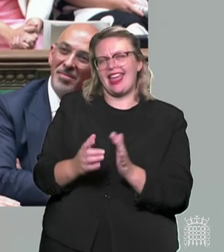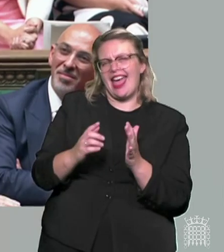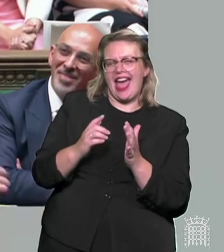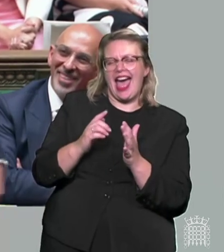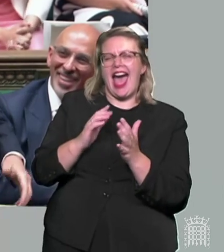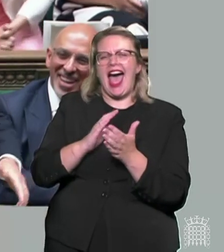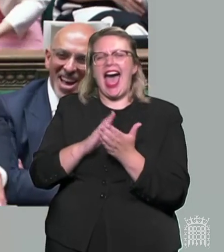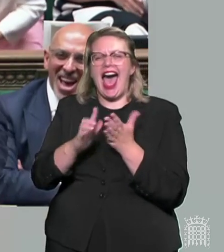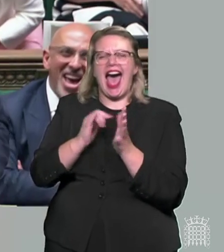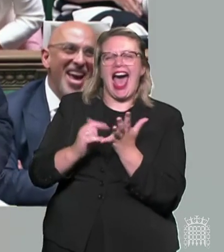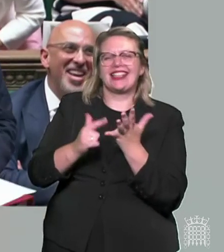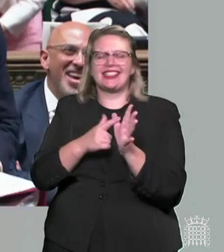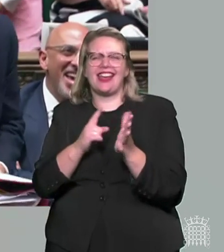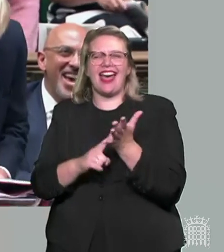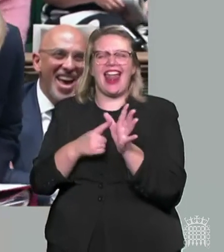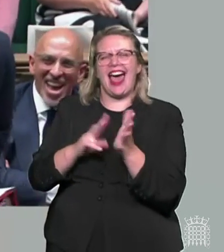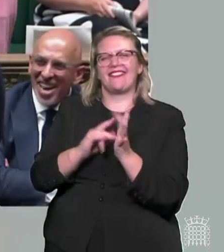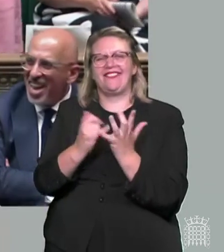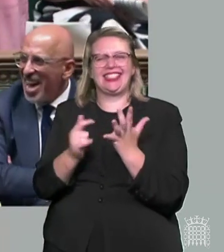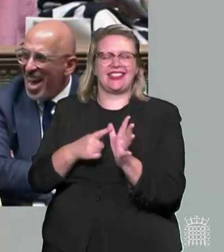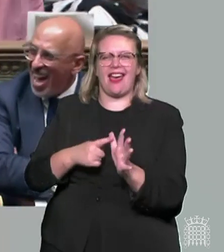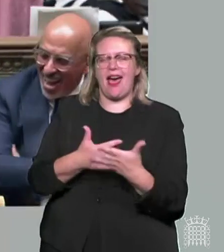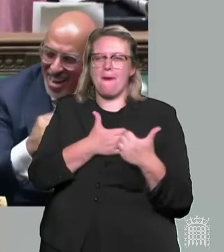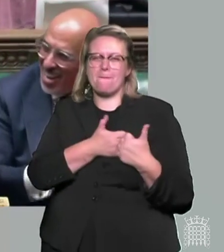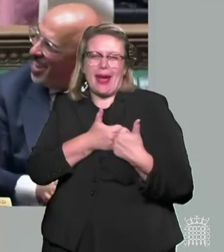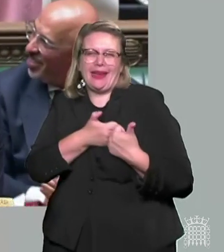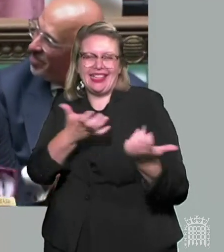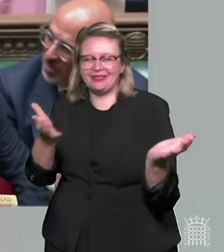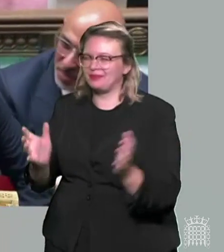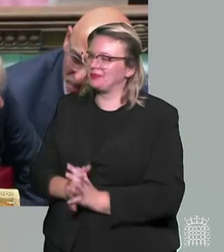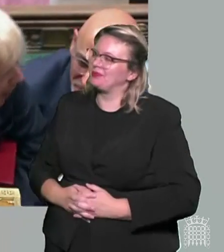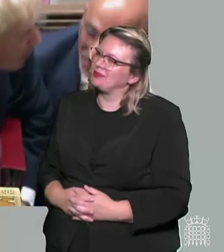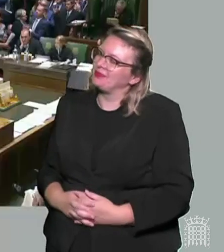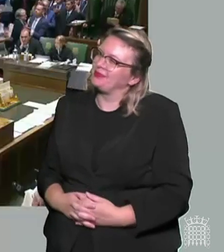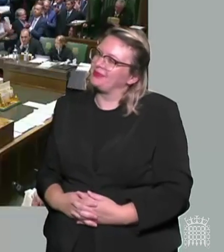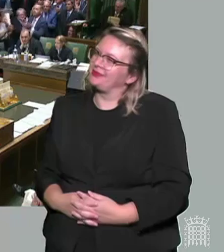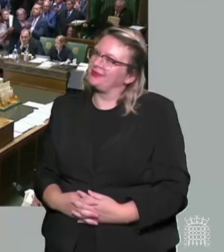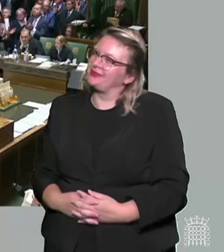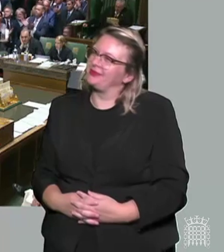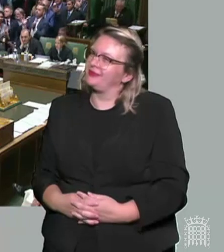And hasta la vista, baby.